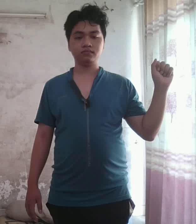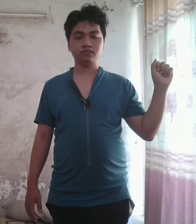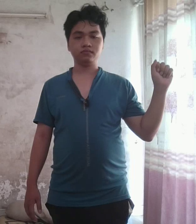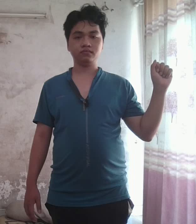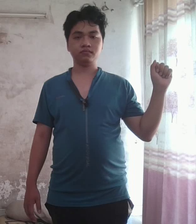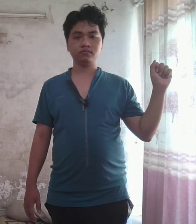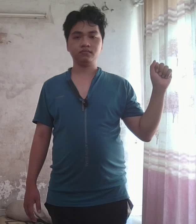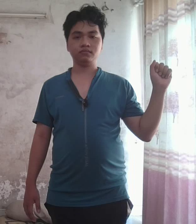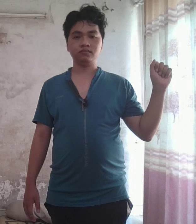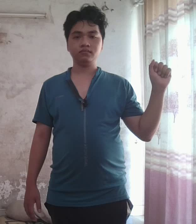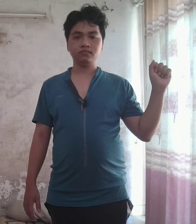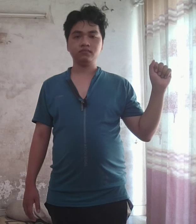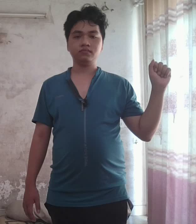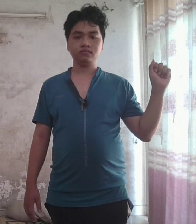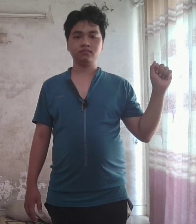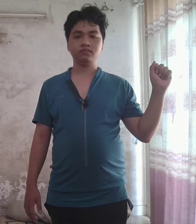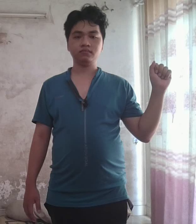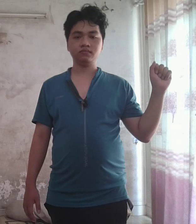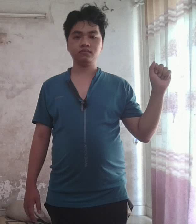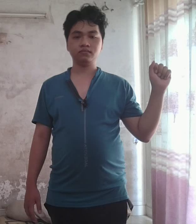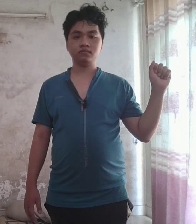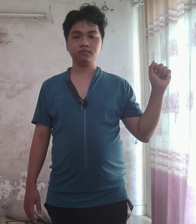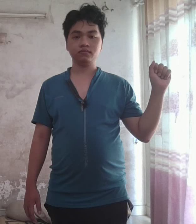a